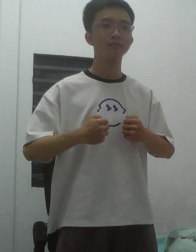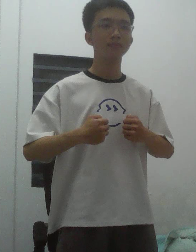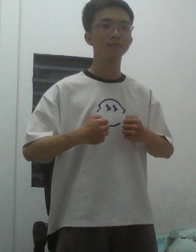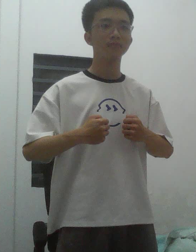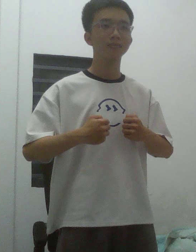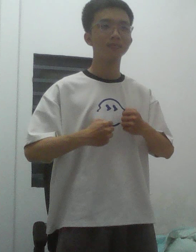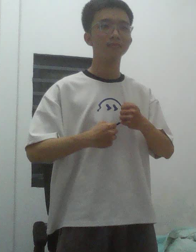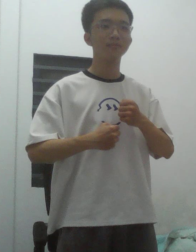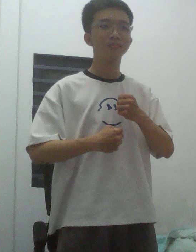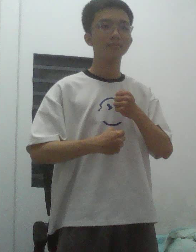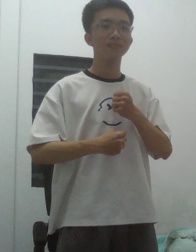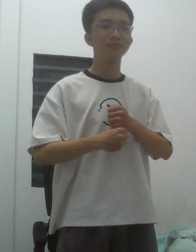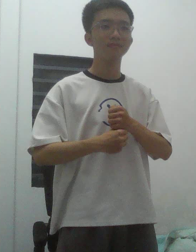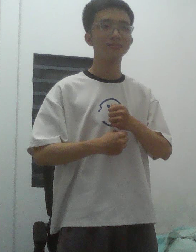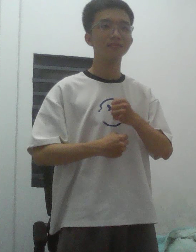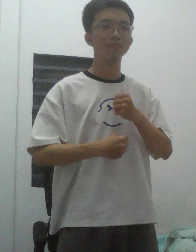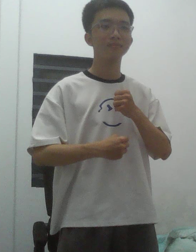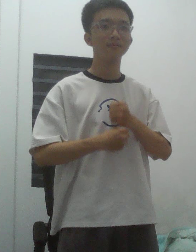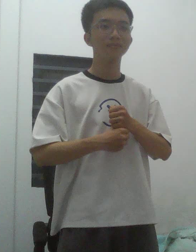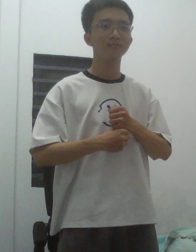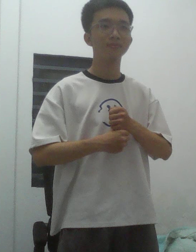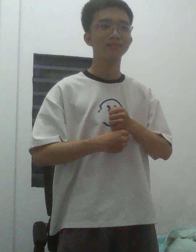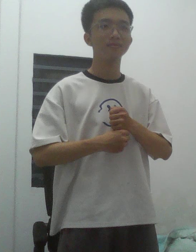cong viec